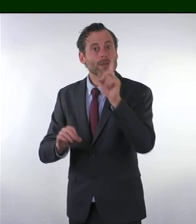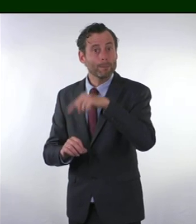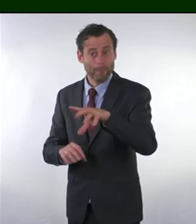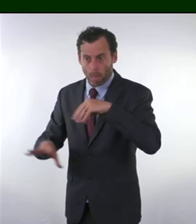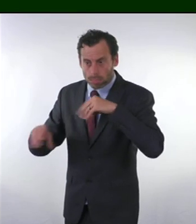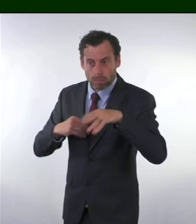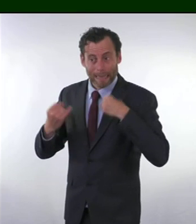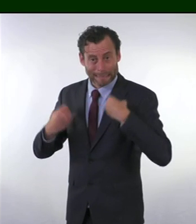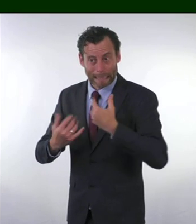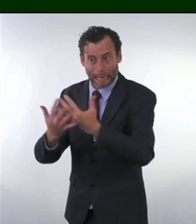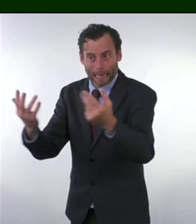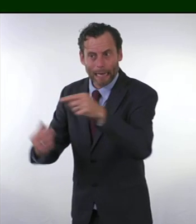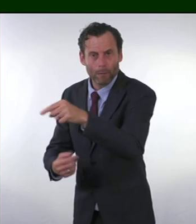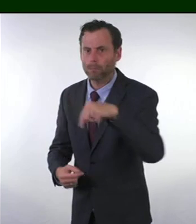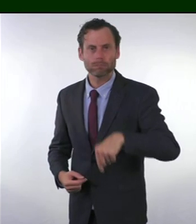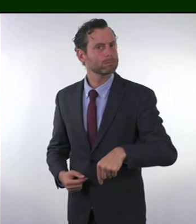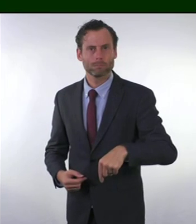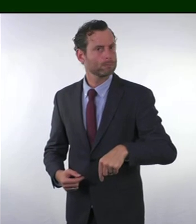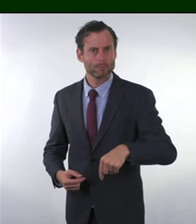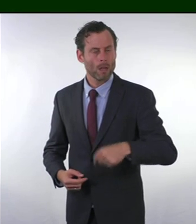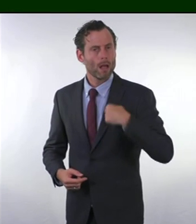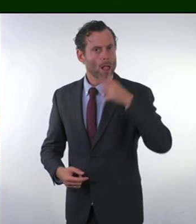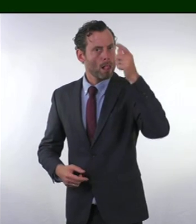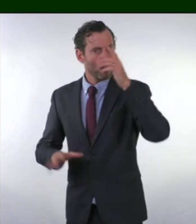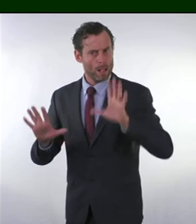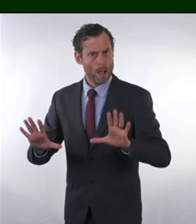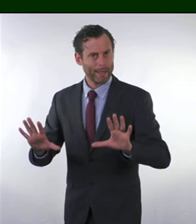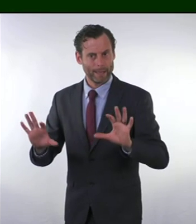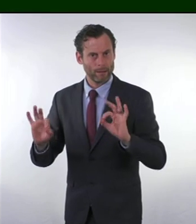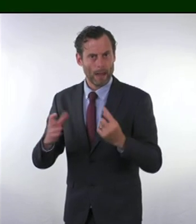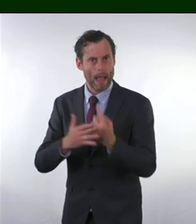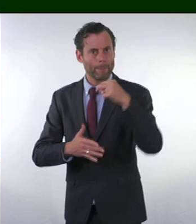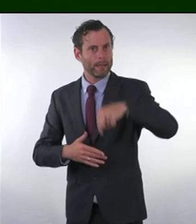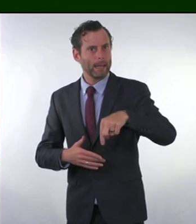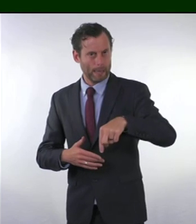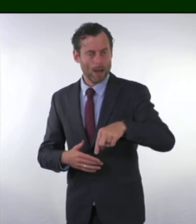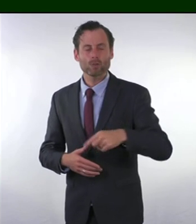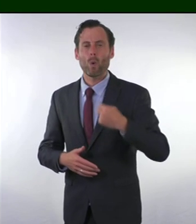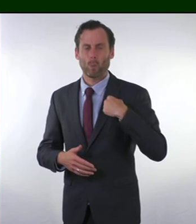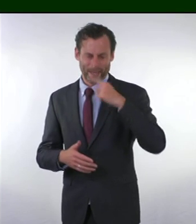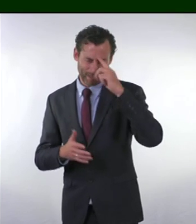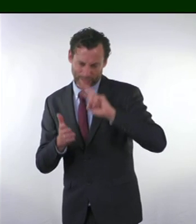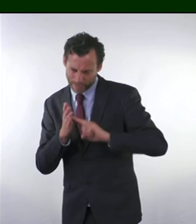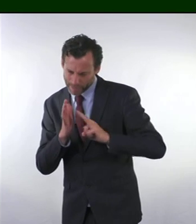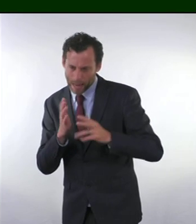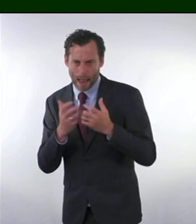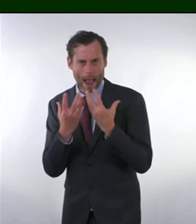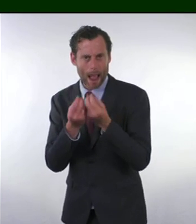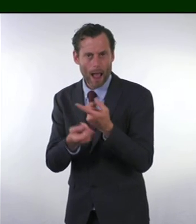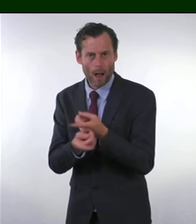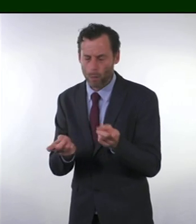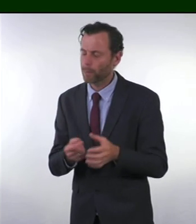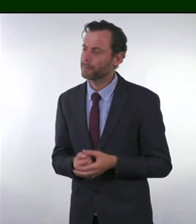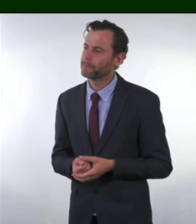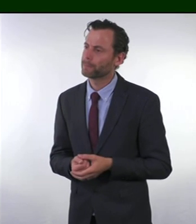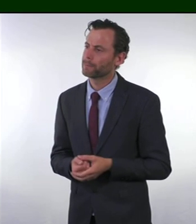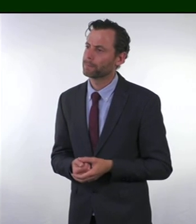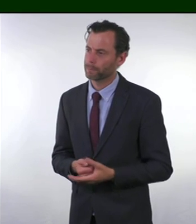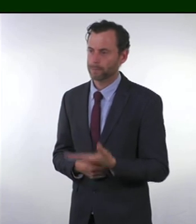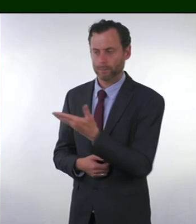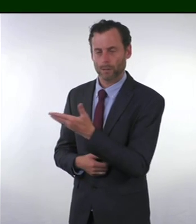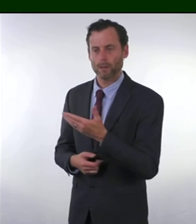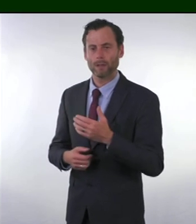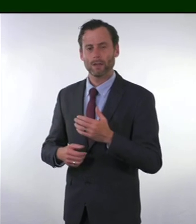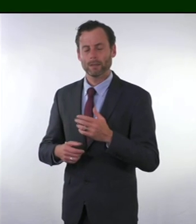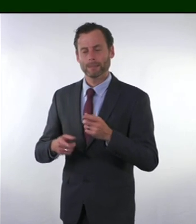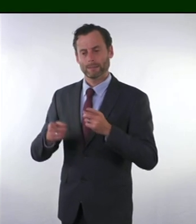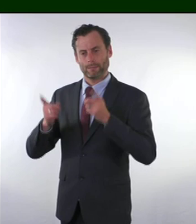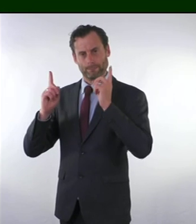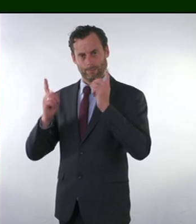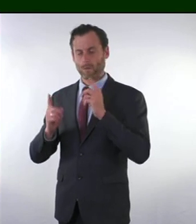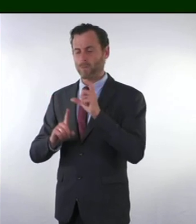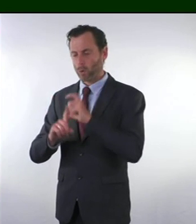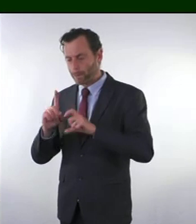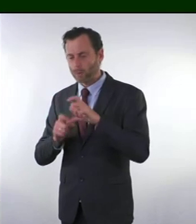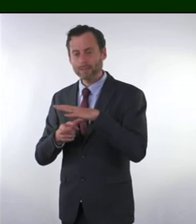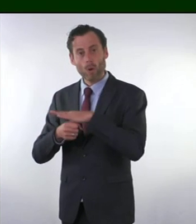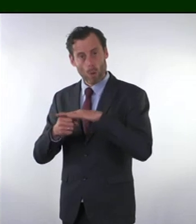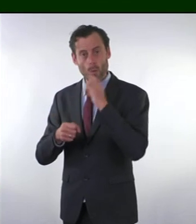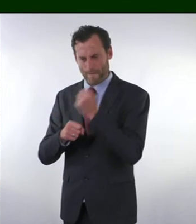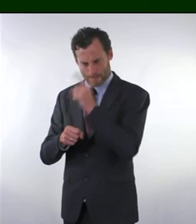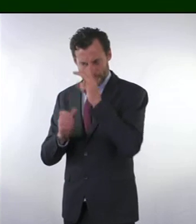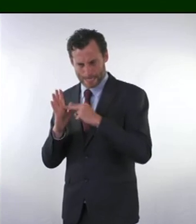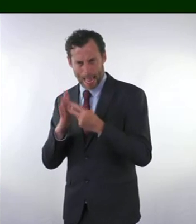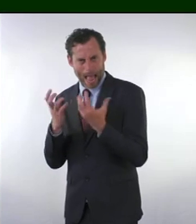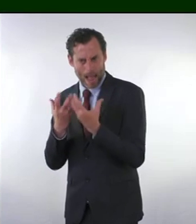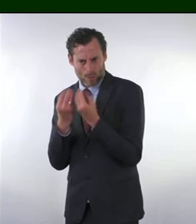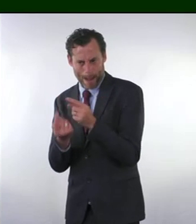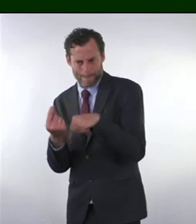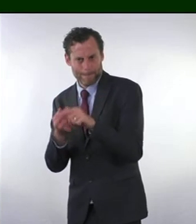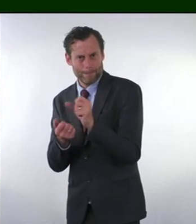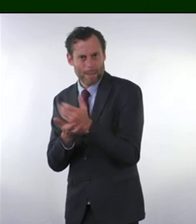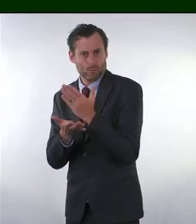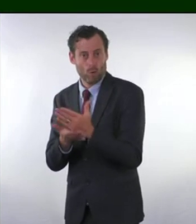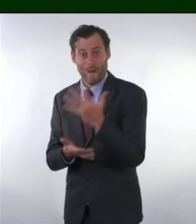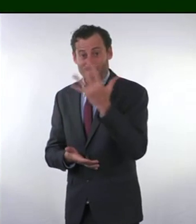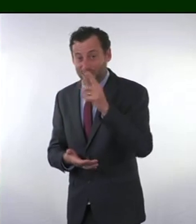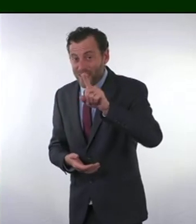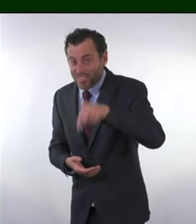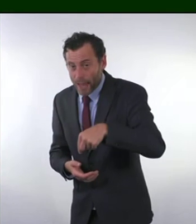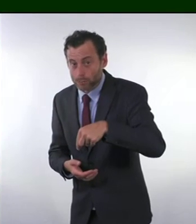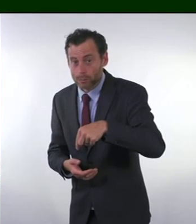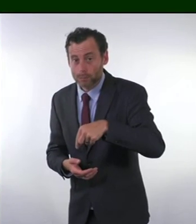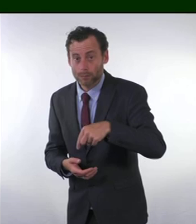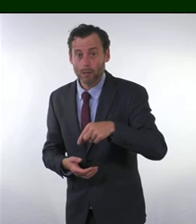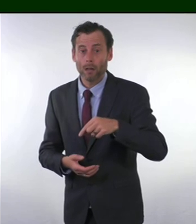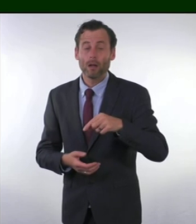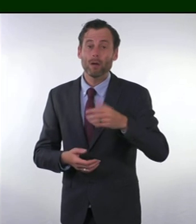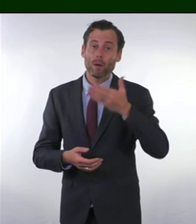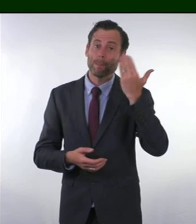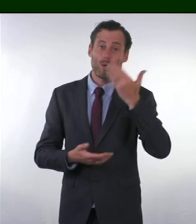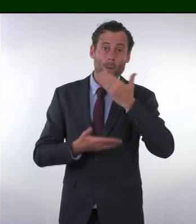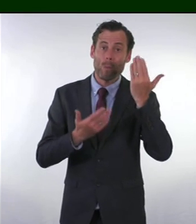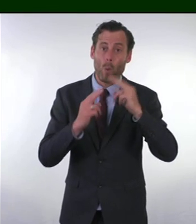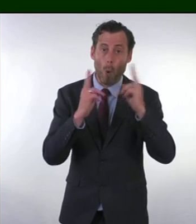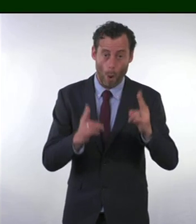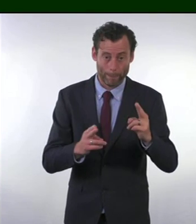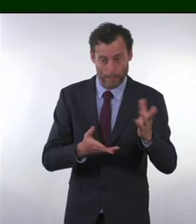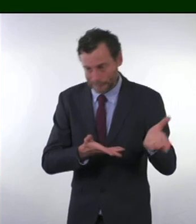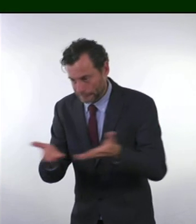Thankfully, we have so far avoided that, and we are taking forward plans with Dame Louise Casey and my right honourable Friend the Secretary of State for Communities and Local Government to ensure that the 15,000 do not just come back on to the streets.